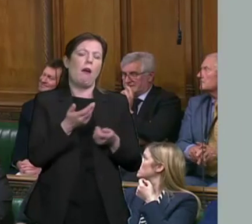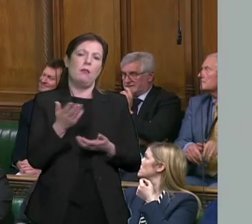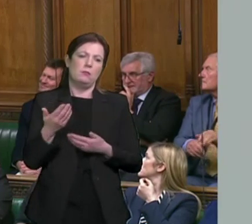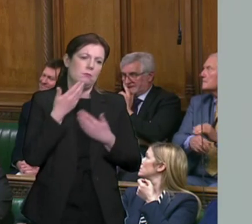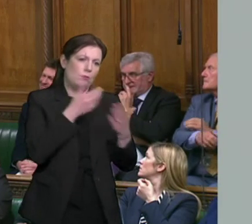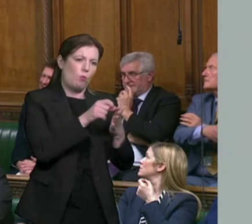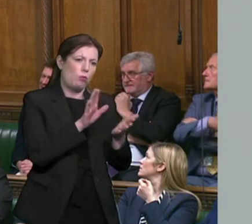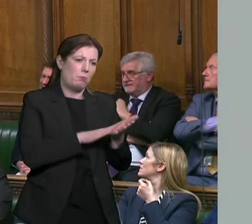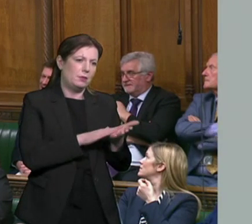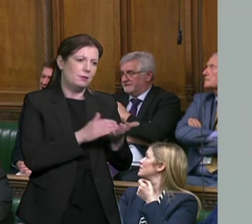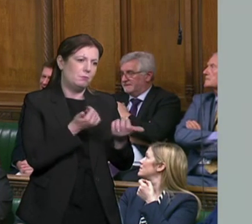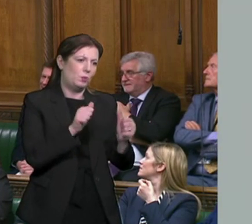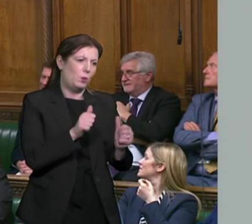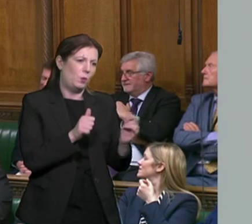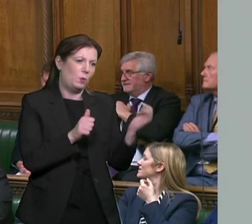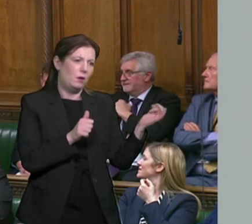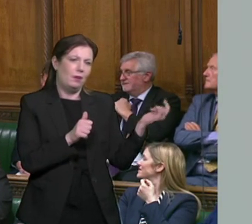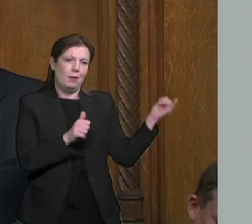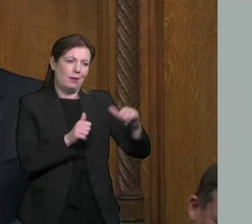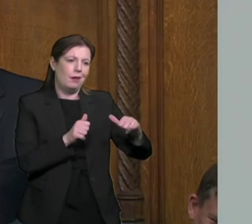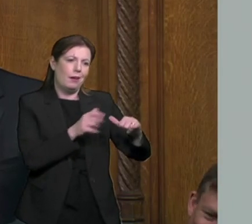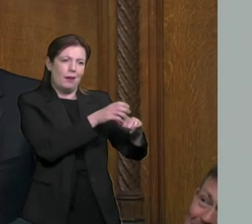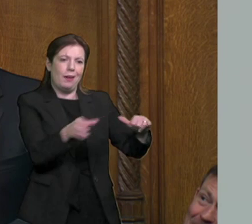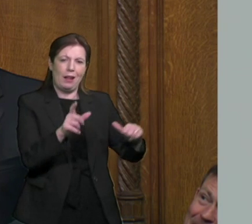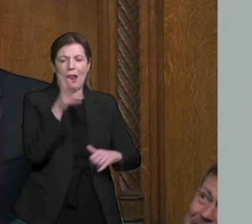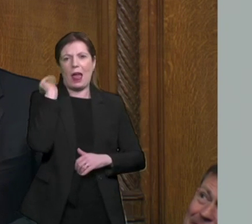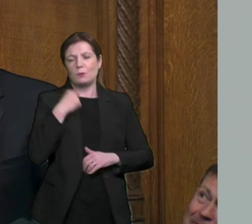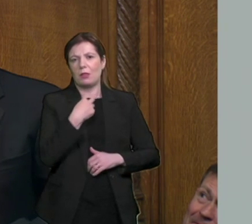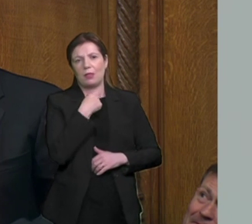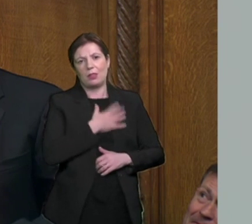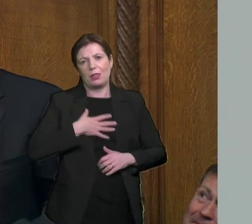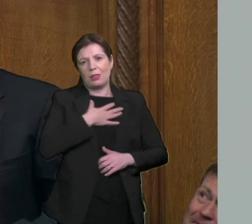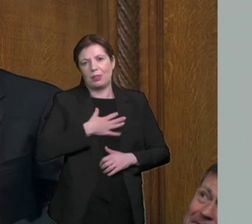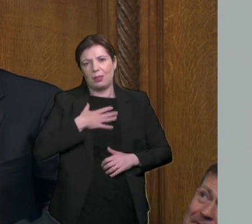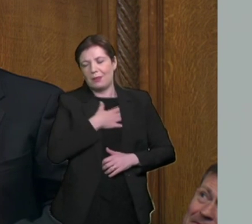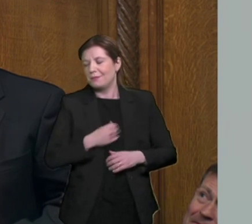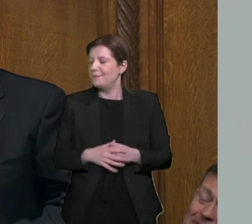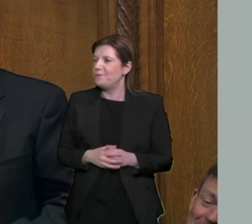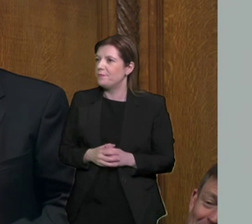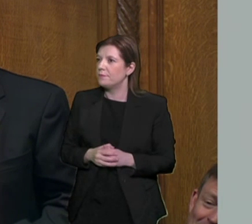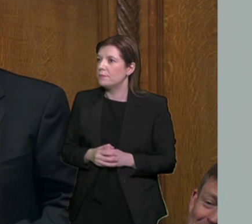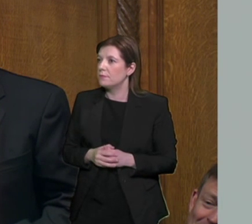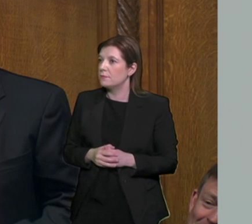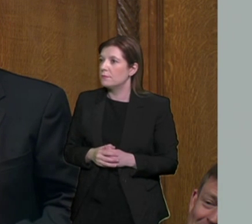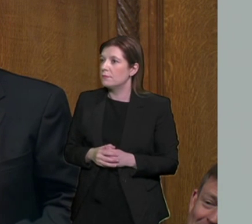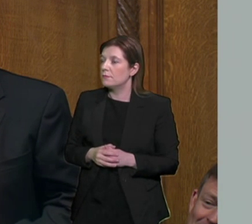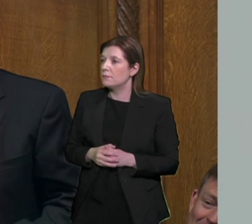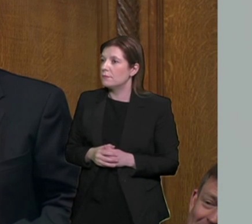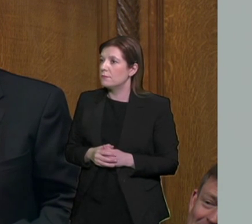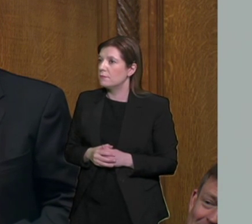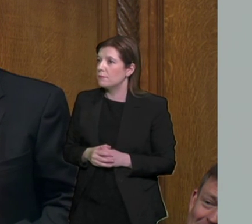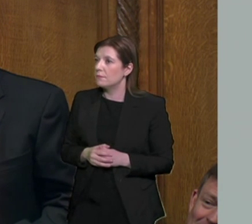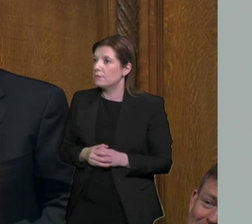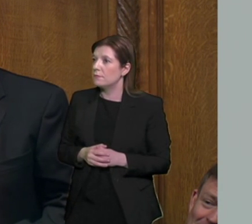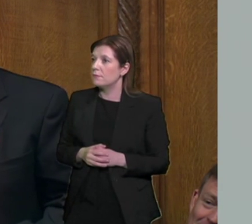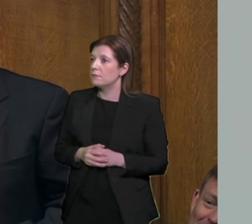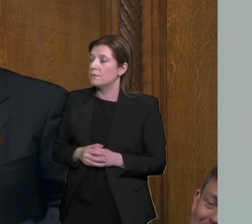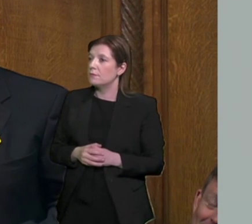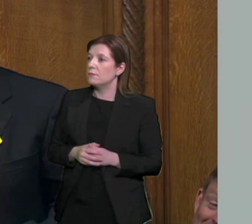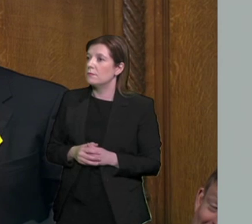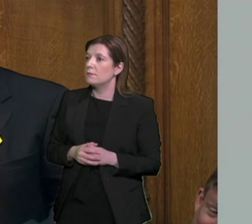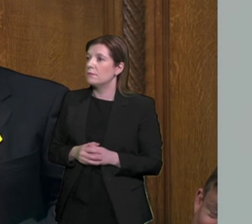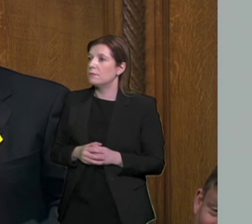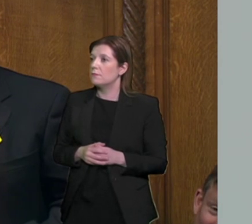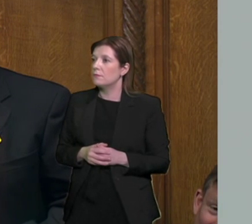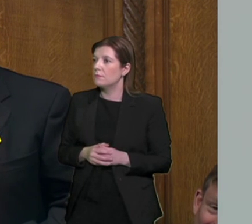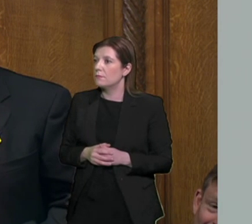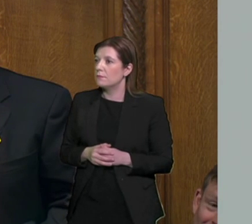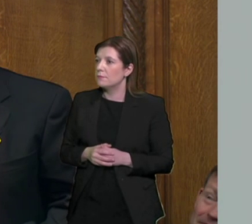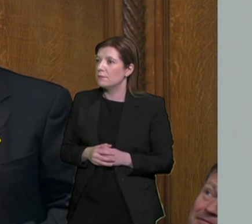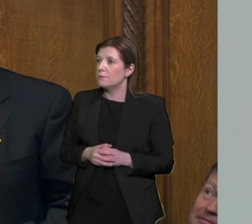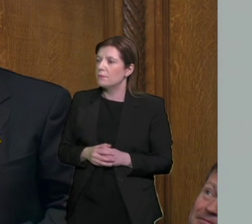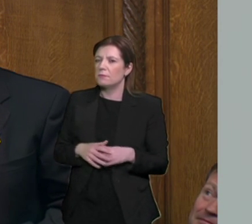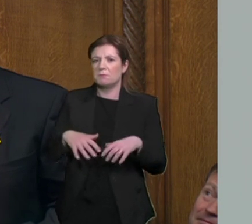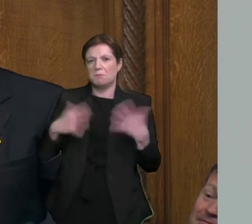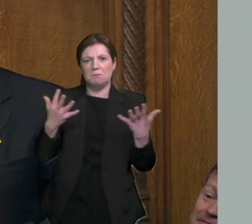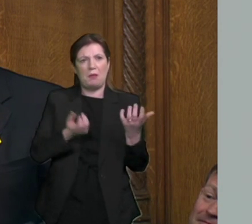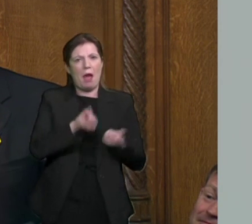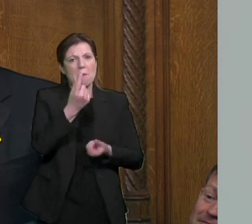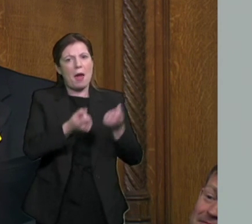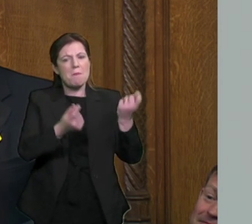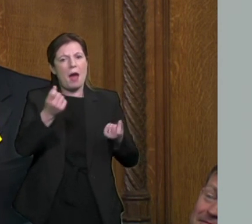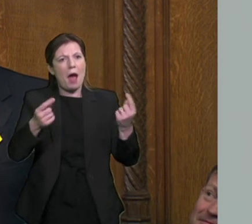A fantasy castle, perhaps Snow White, too, and certainly girls, girls, girls were promised at a party—less burlesque, more Berlusconi.